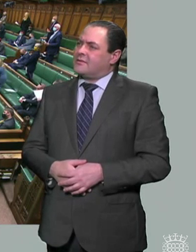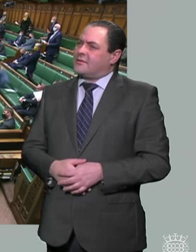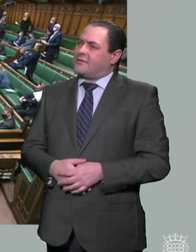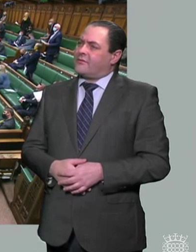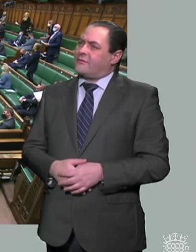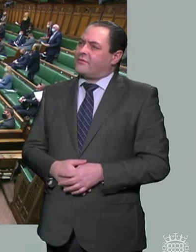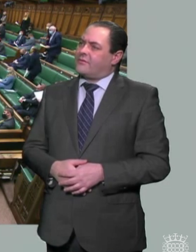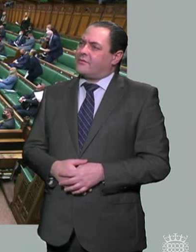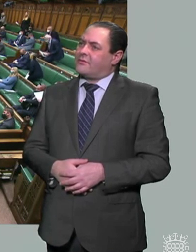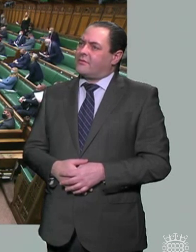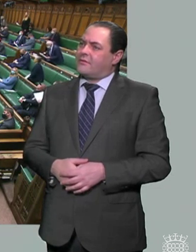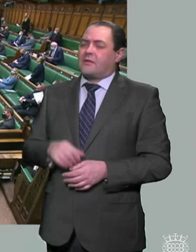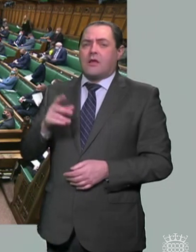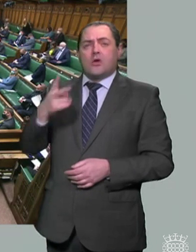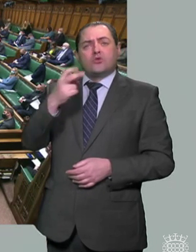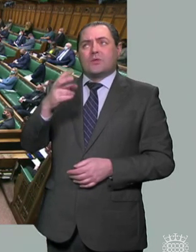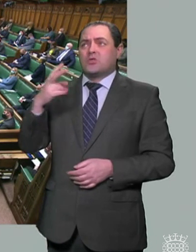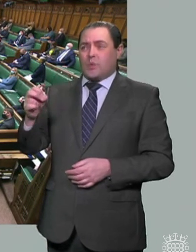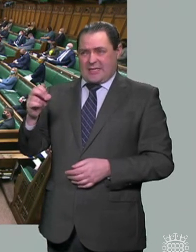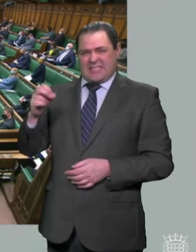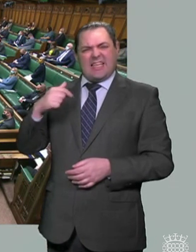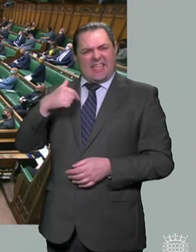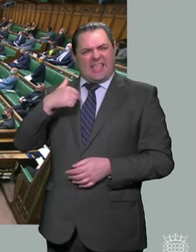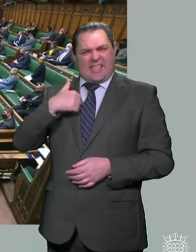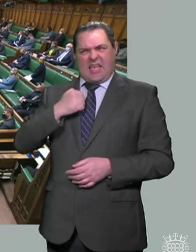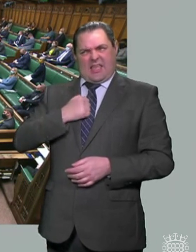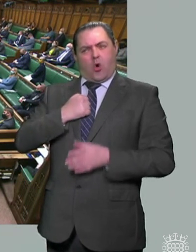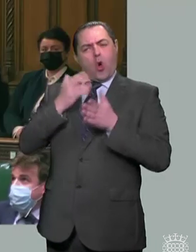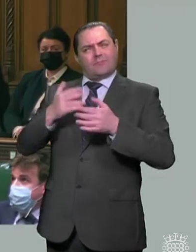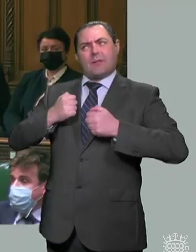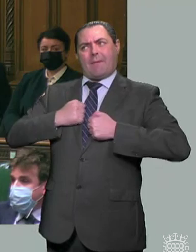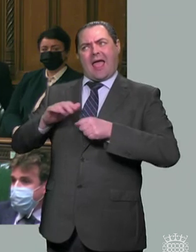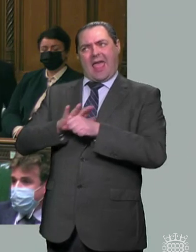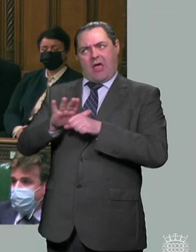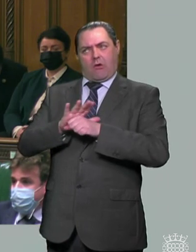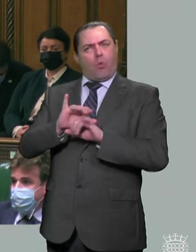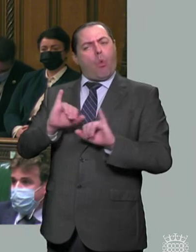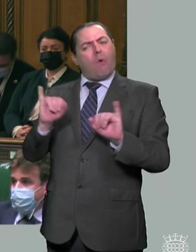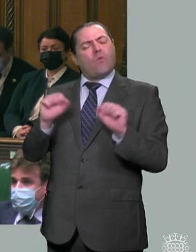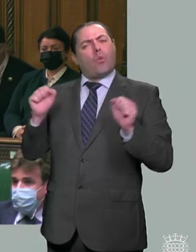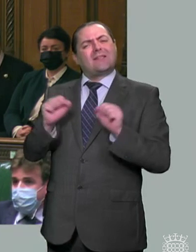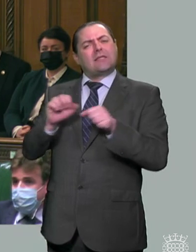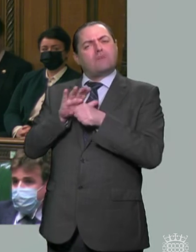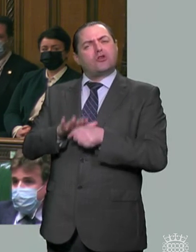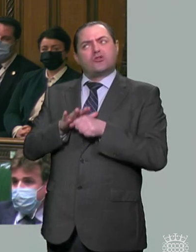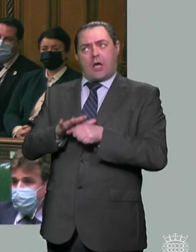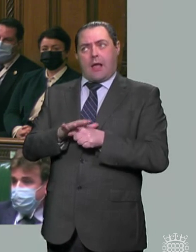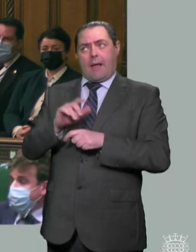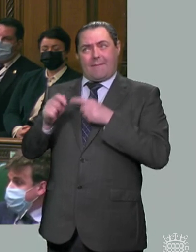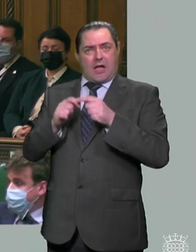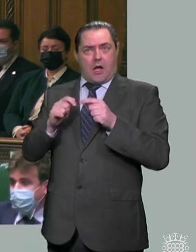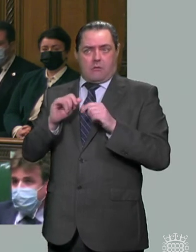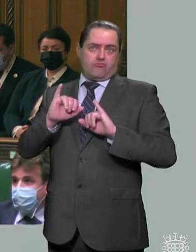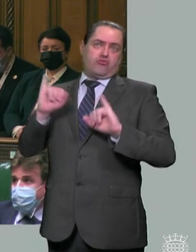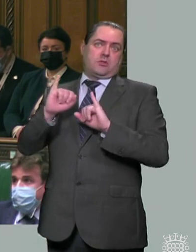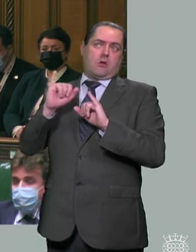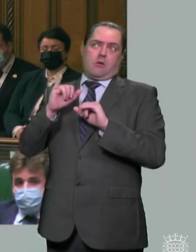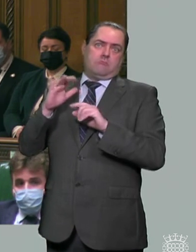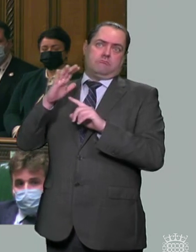At the beginning of 2020, Stepping Hill Hospital in my constituency was under such severe winter pressures that it was reaching critical OPEL, or operations pressure escalation level, 4.